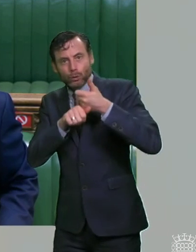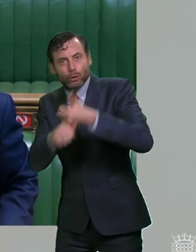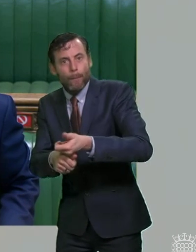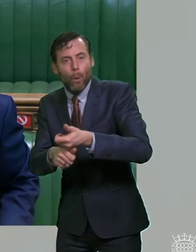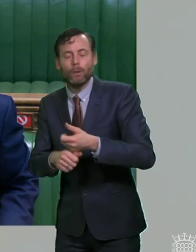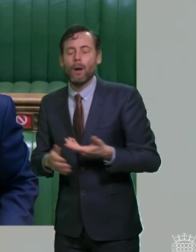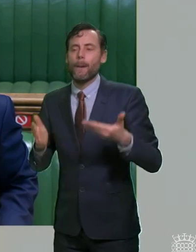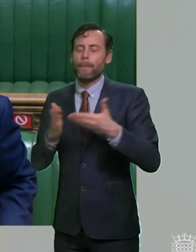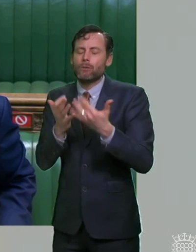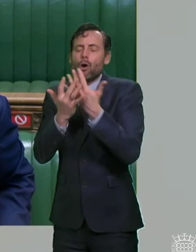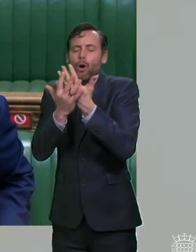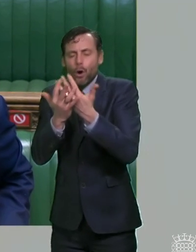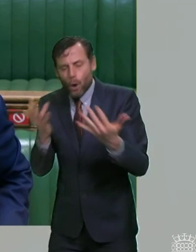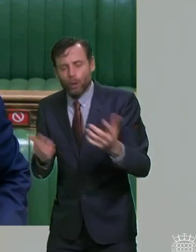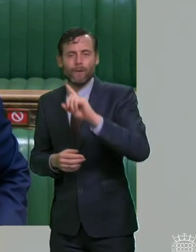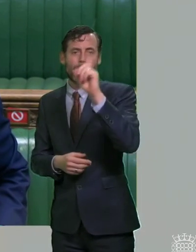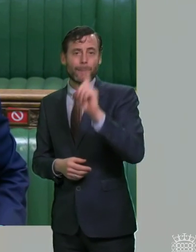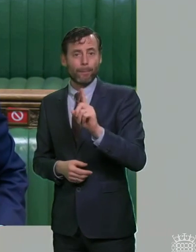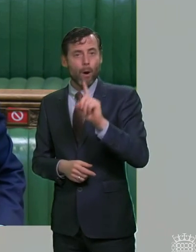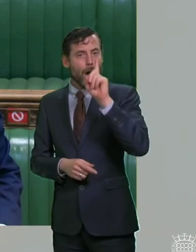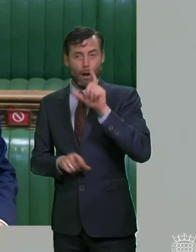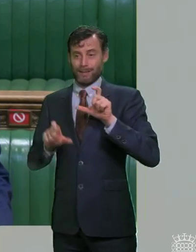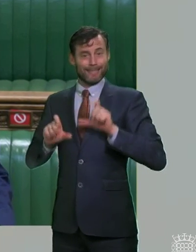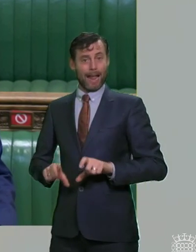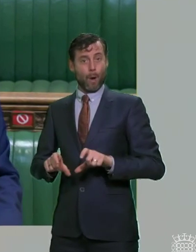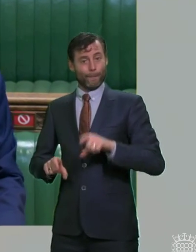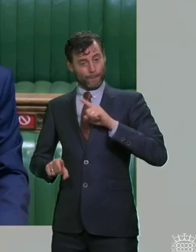And all the Prime Minister offers is a return to business as usual.